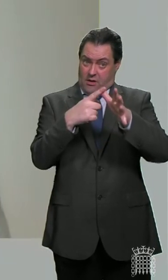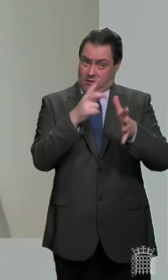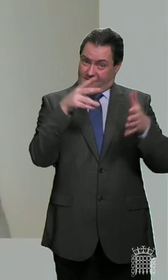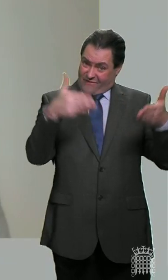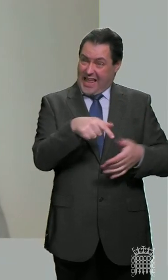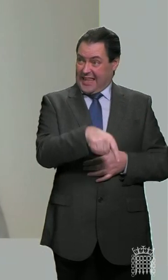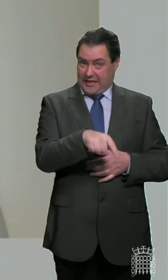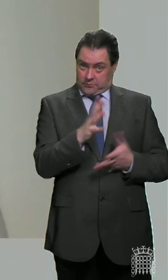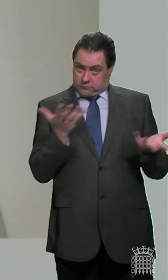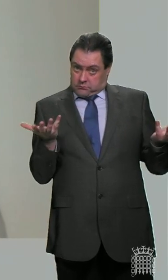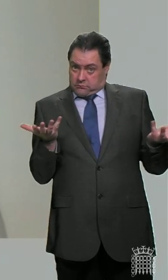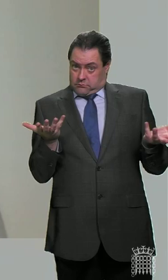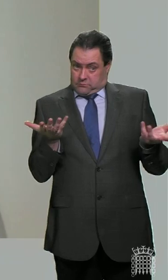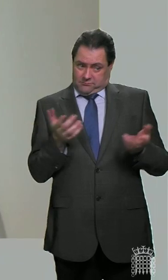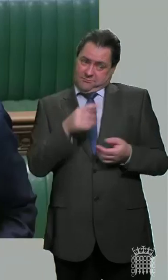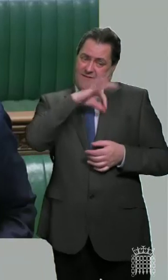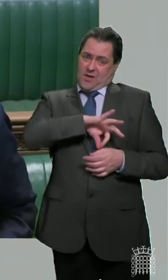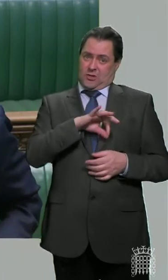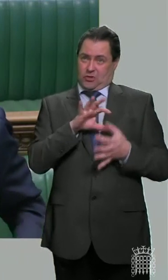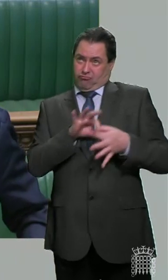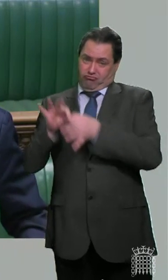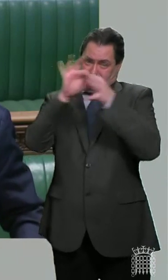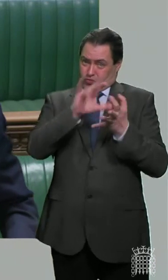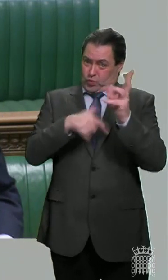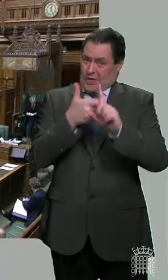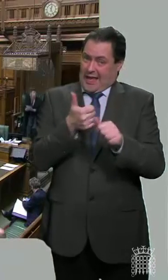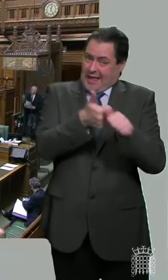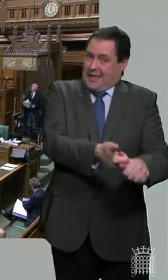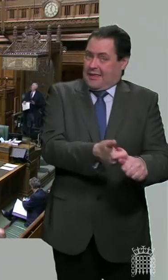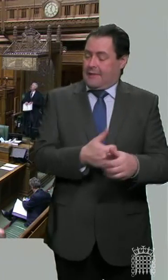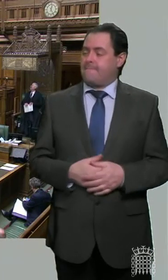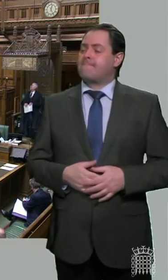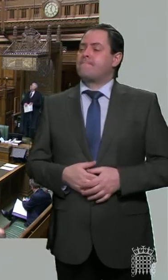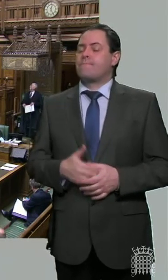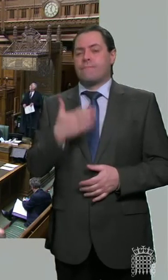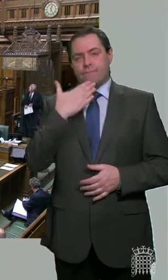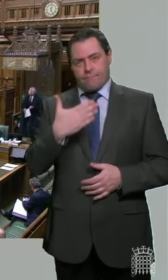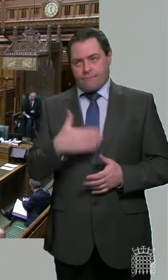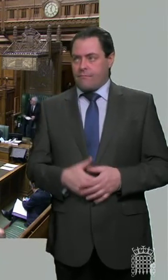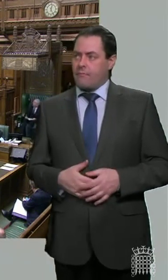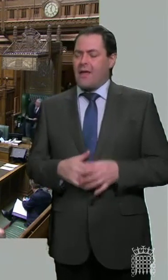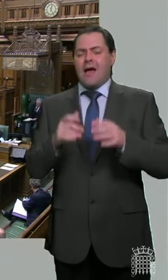That is one of the advantages of the United Kingdom.